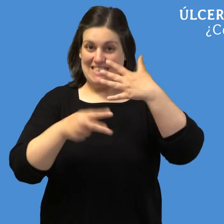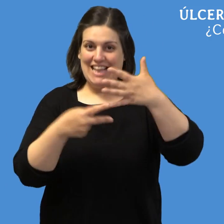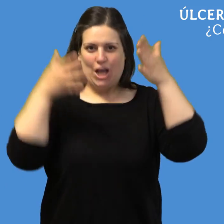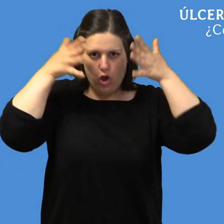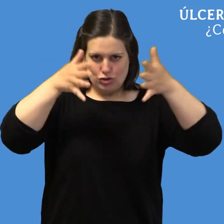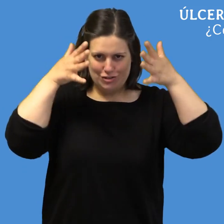aconsejar